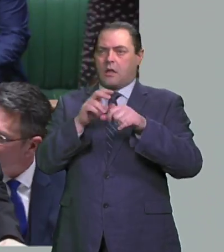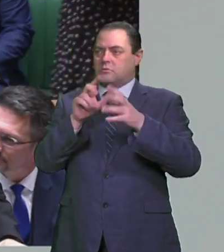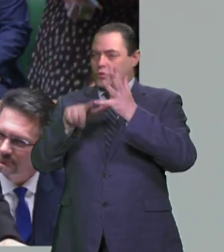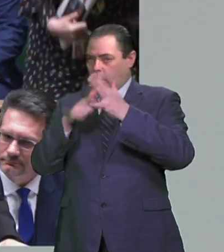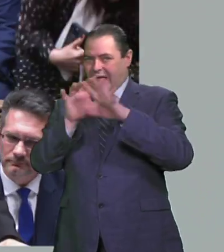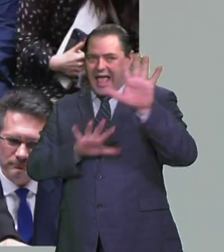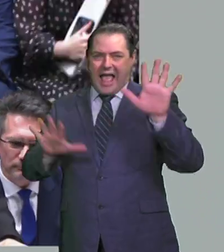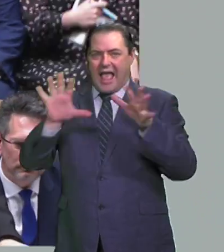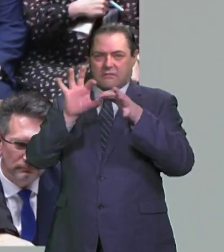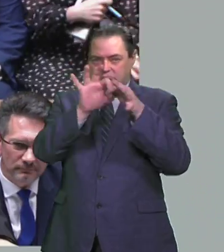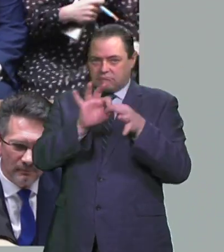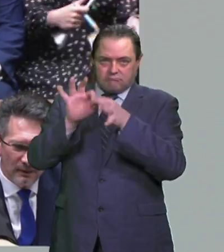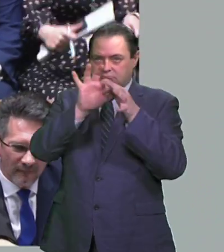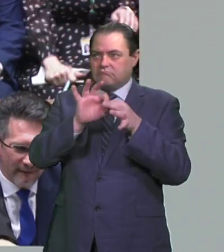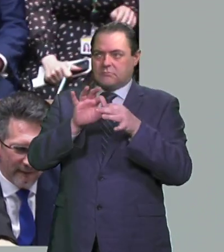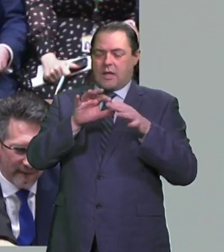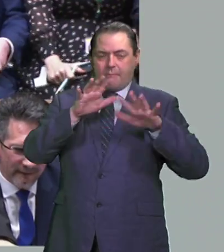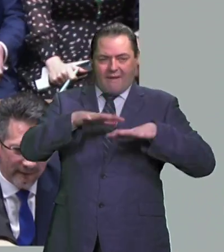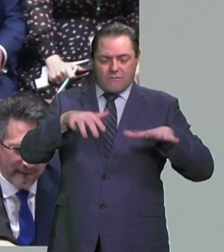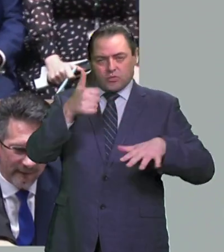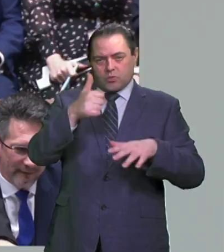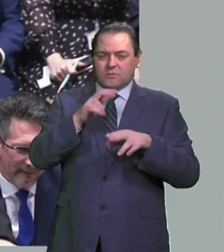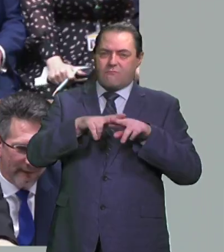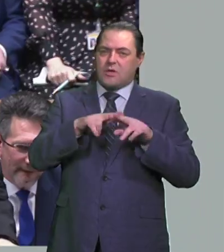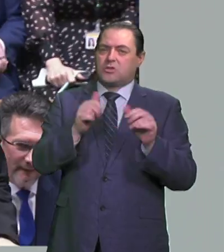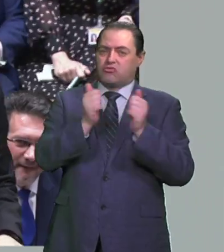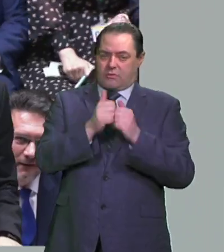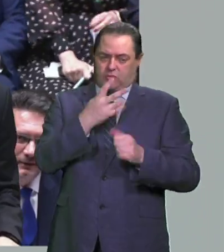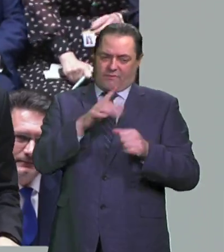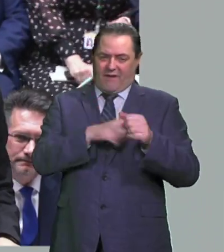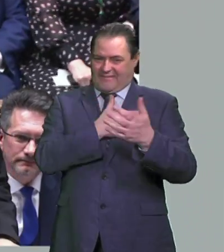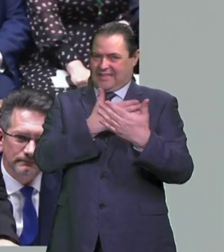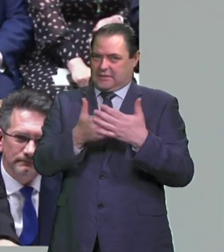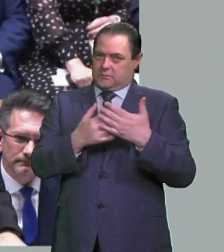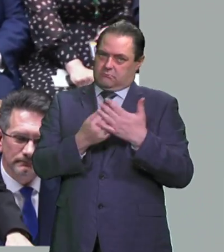prosperity builds on the peace and stability that the Belfast/Good Friday agreement has brought for the last 25 years.